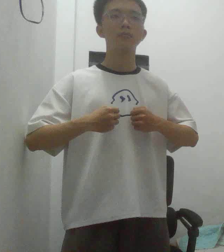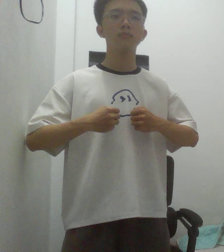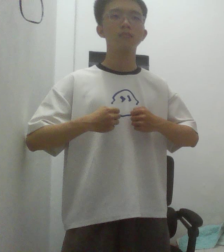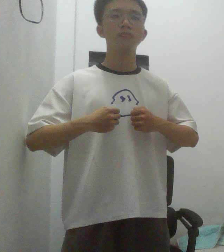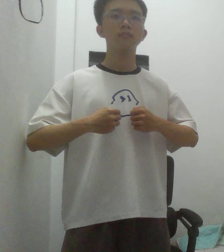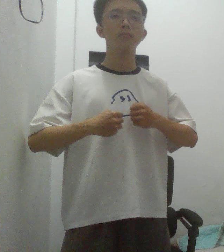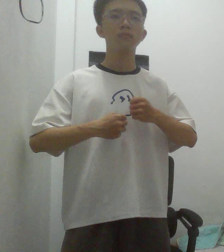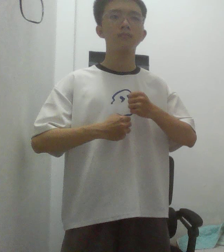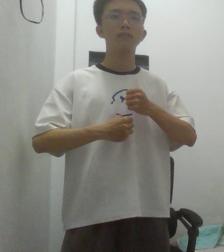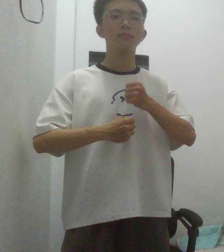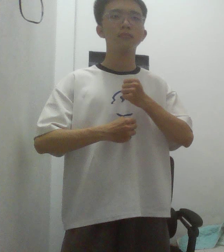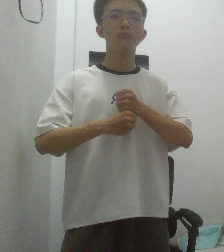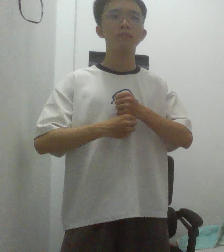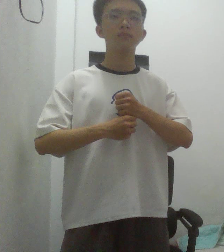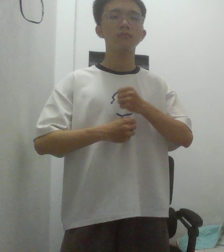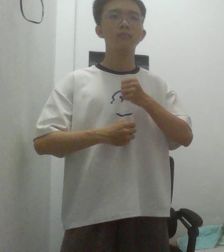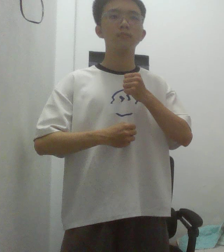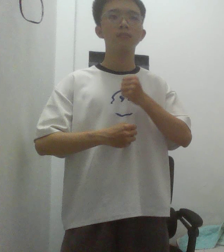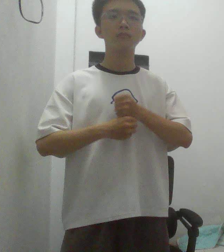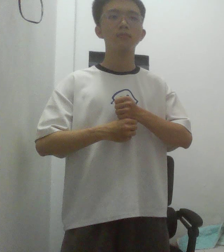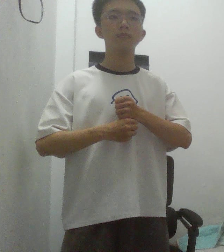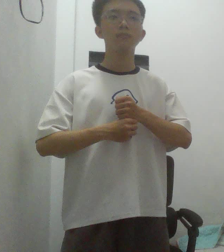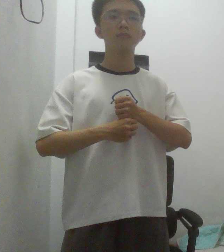cong viec